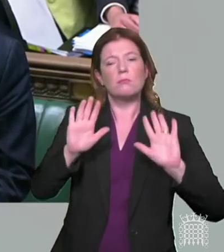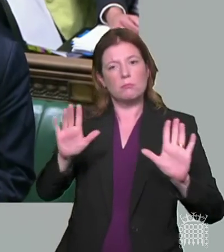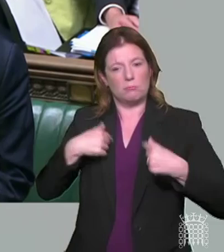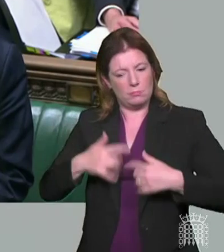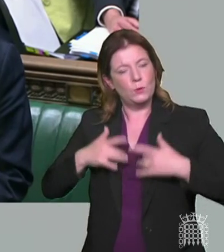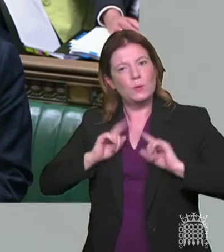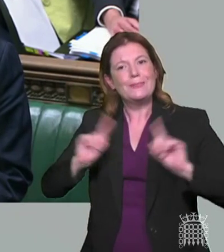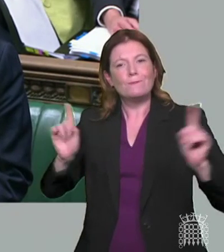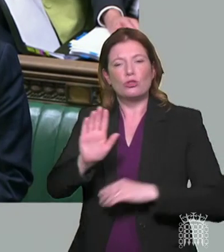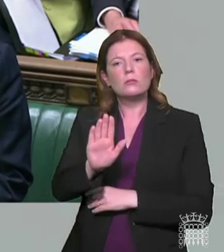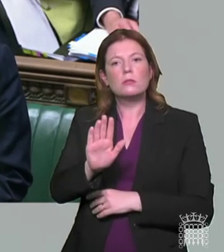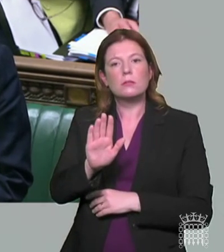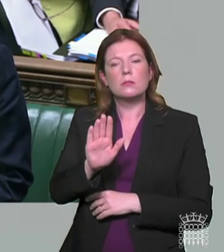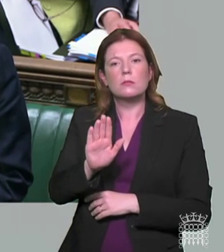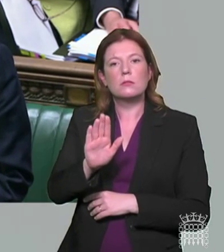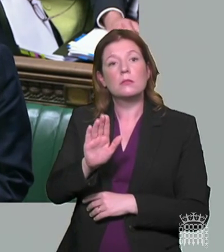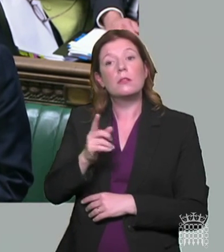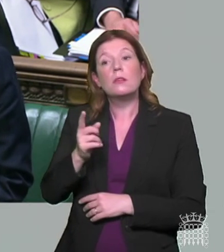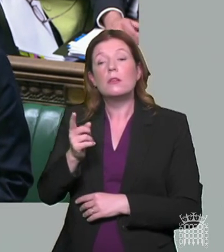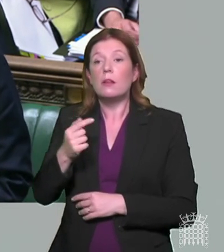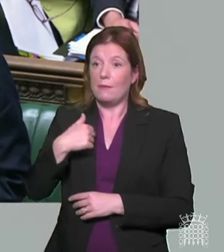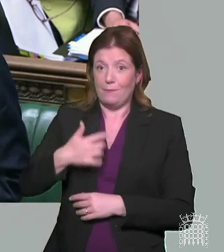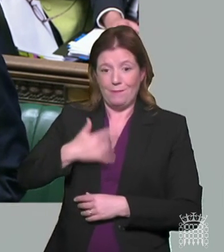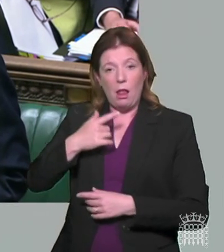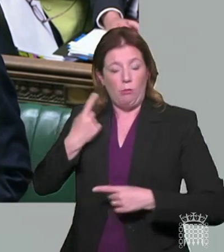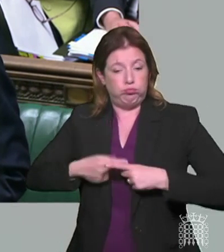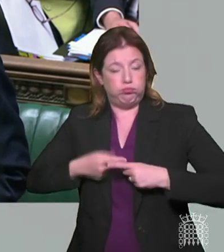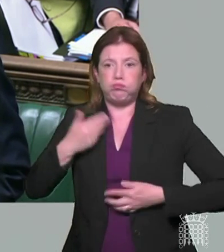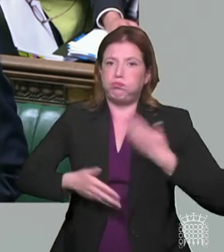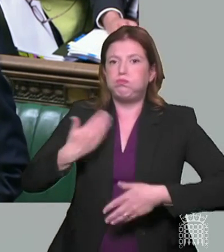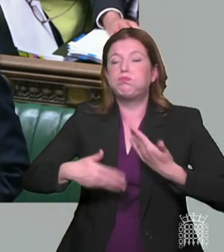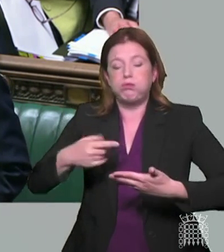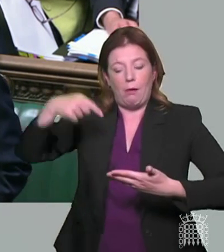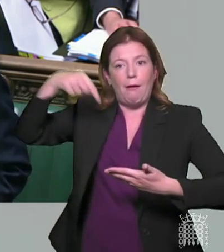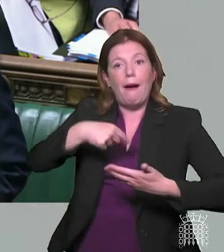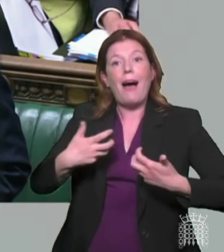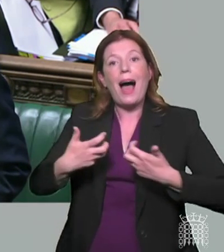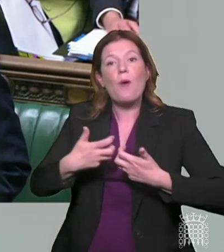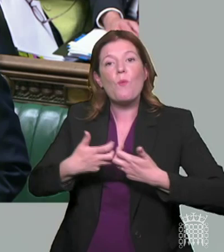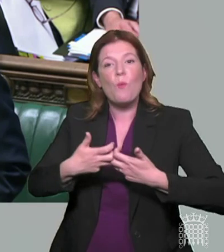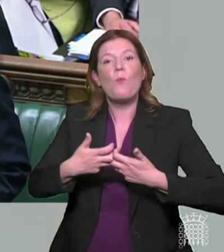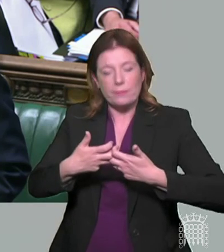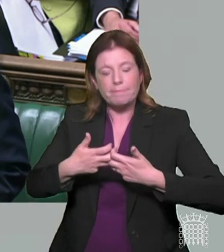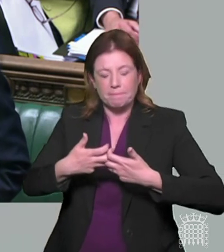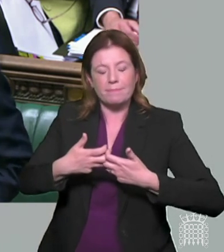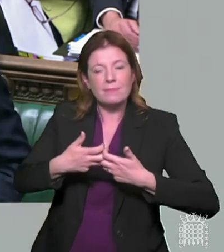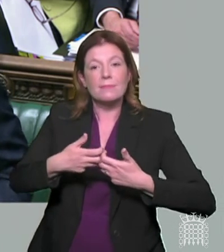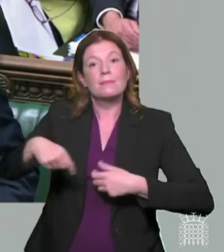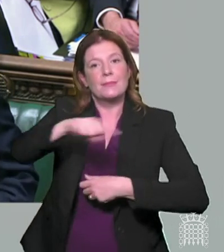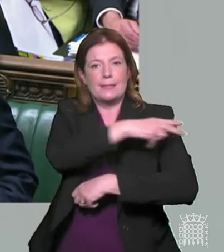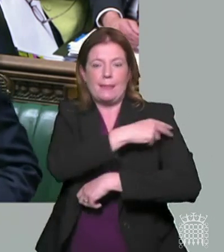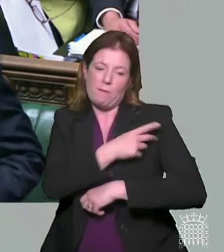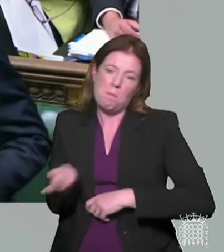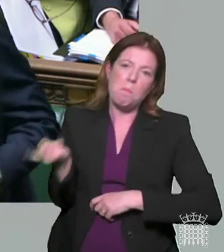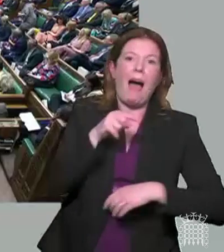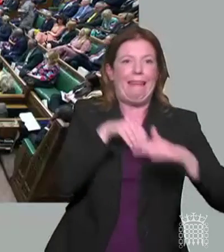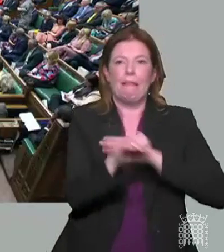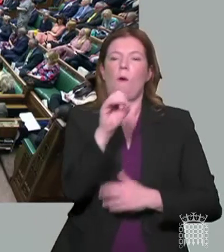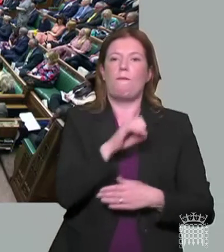I think we will become more productive and more efficient if, on the whole, we find ways to get back to our desks.